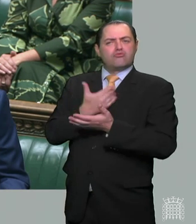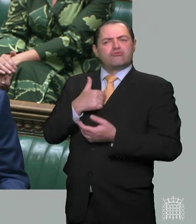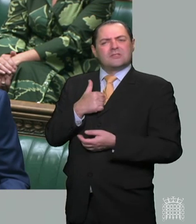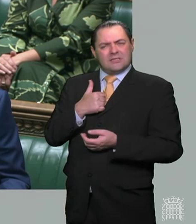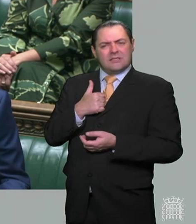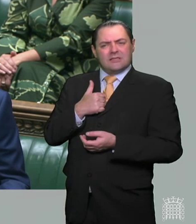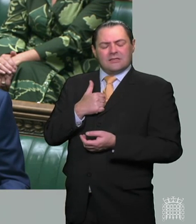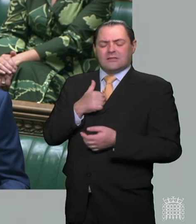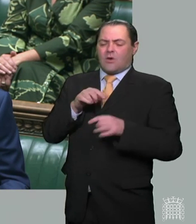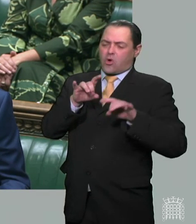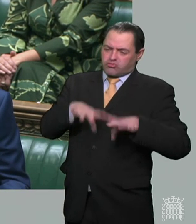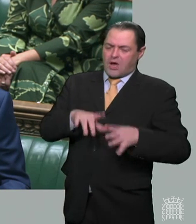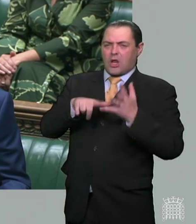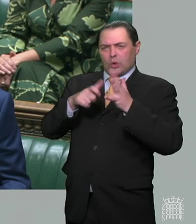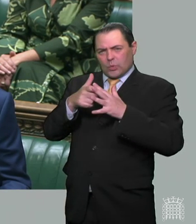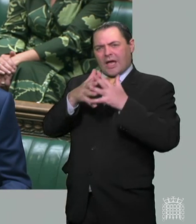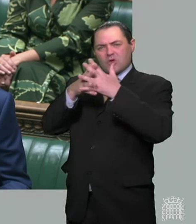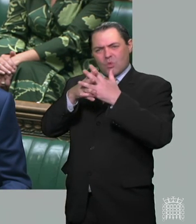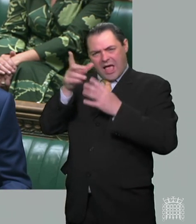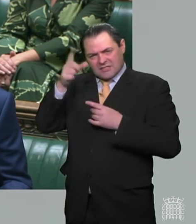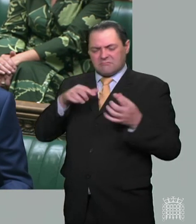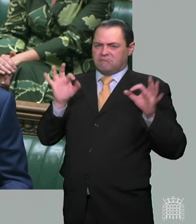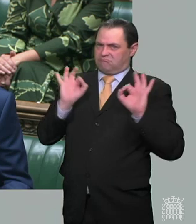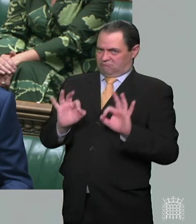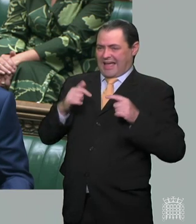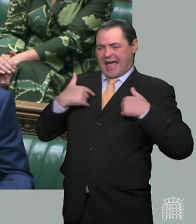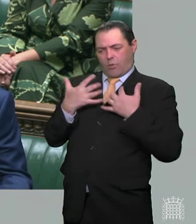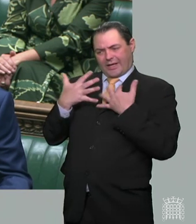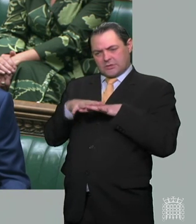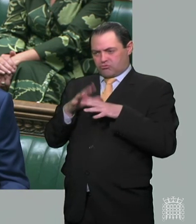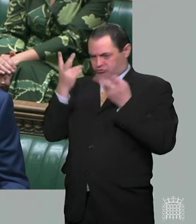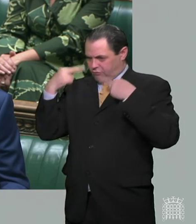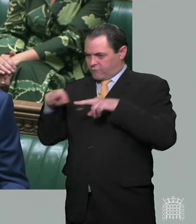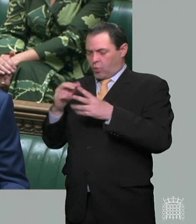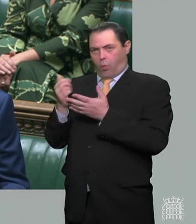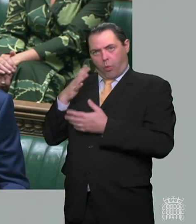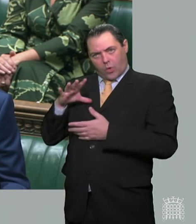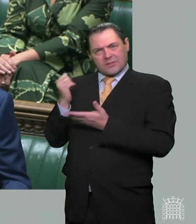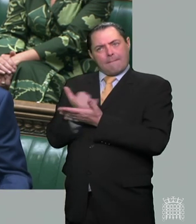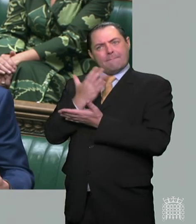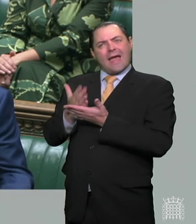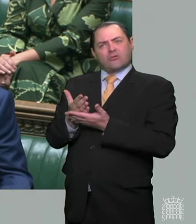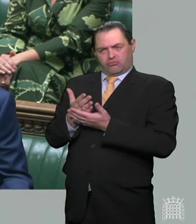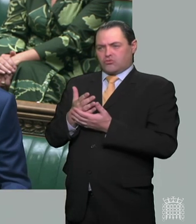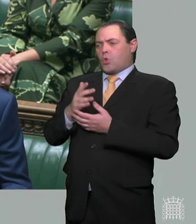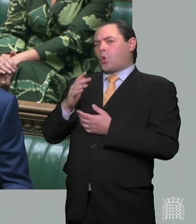It builds on what we said in the integrated review about promoting stability in the Indo-Pacific.